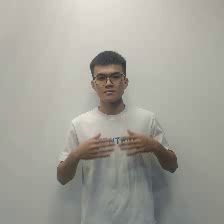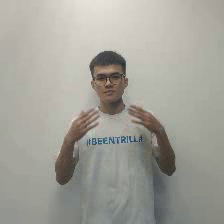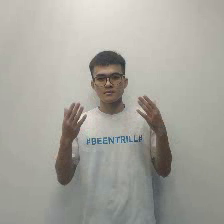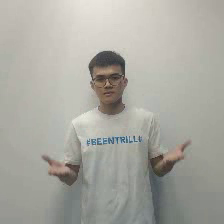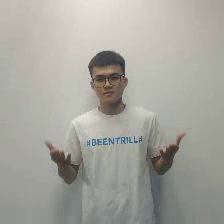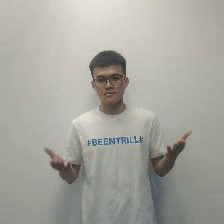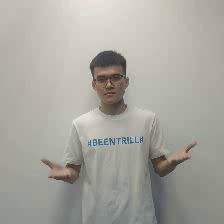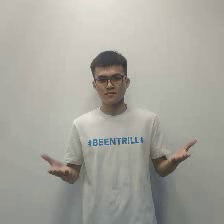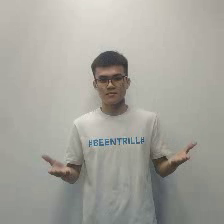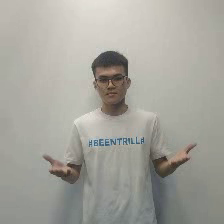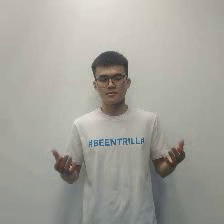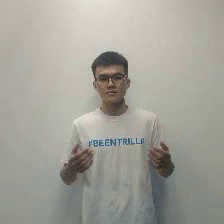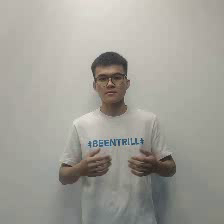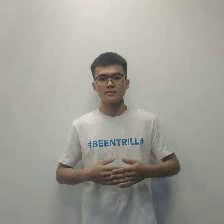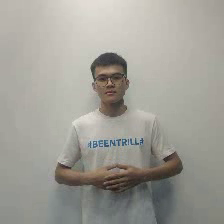Nặng